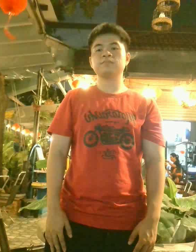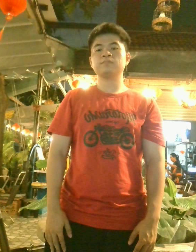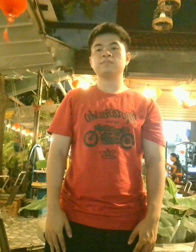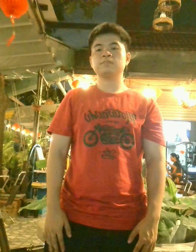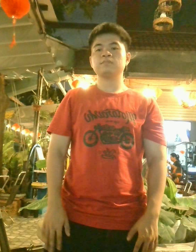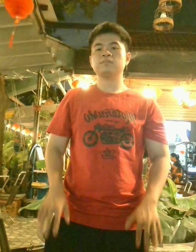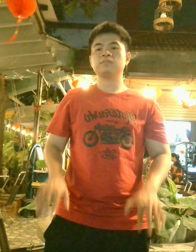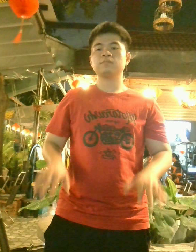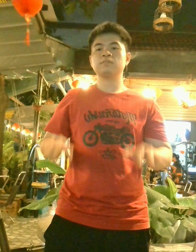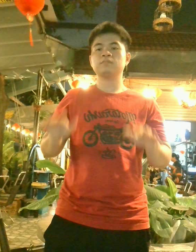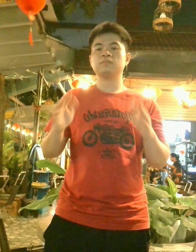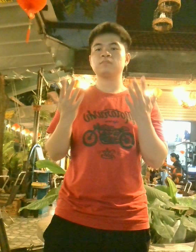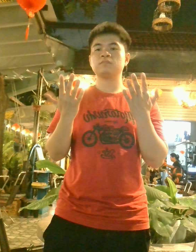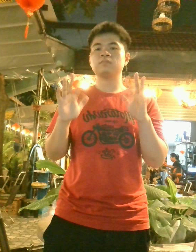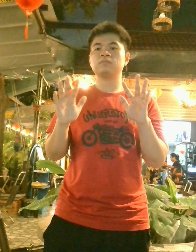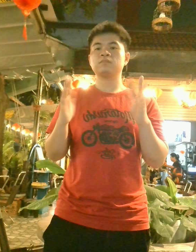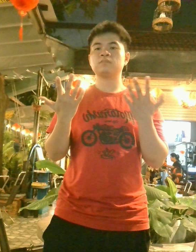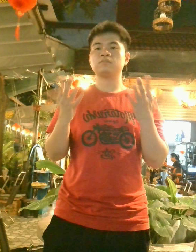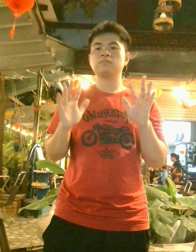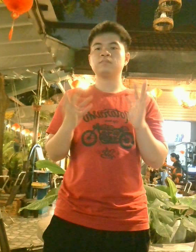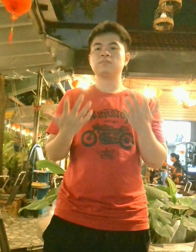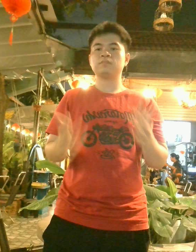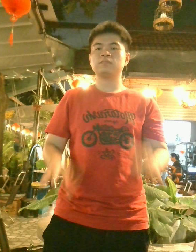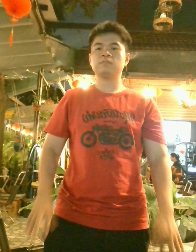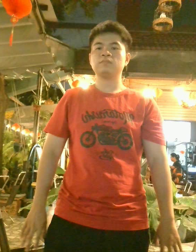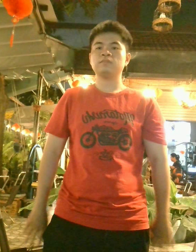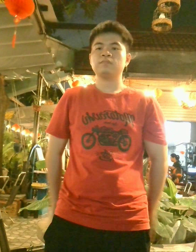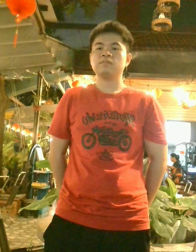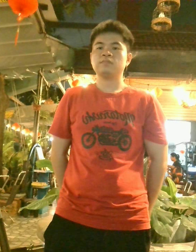vui mừng